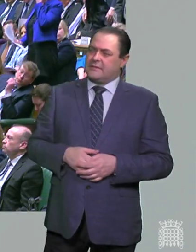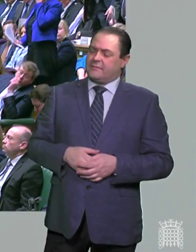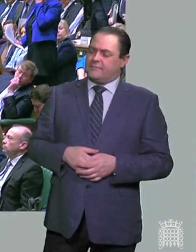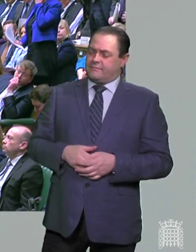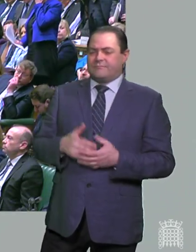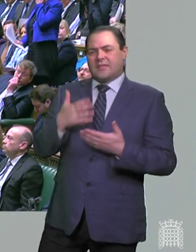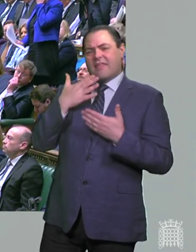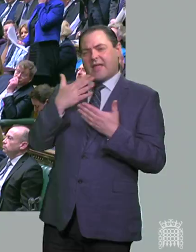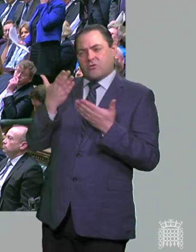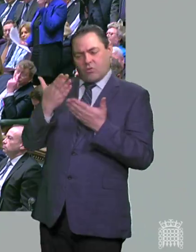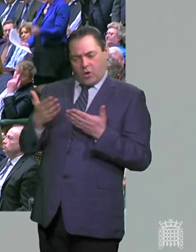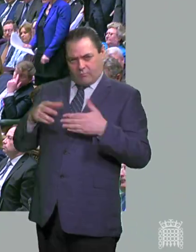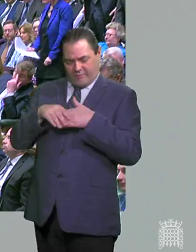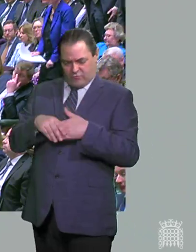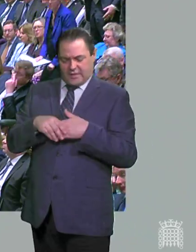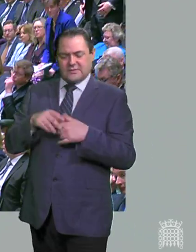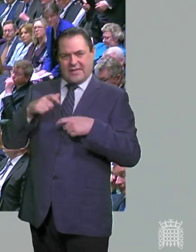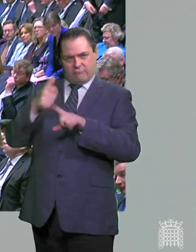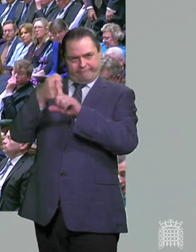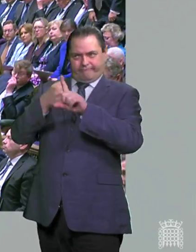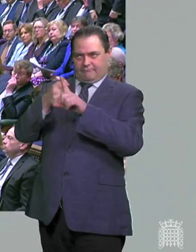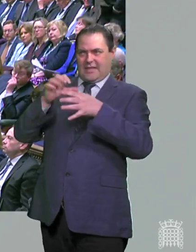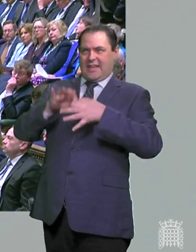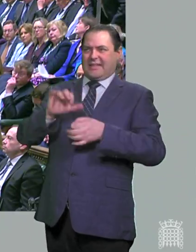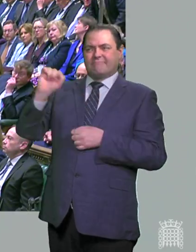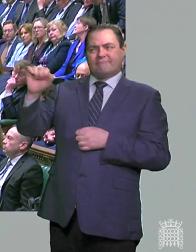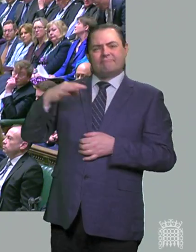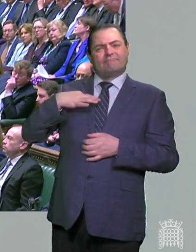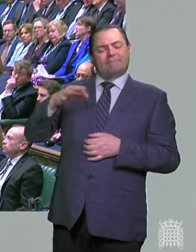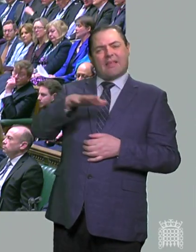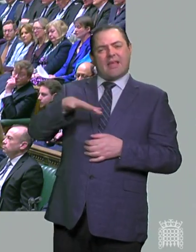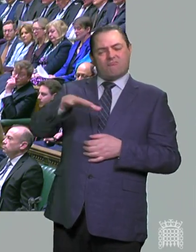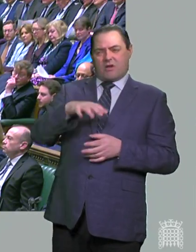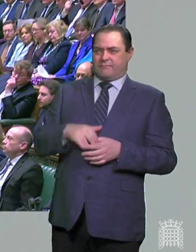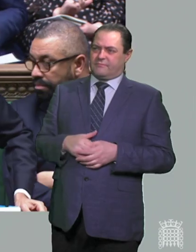I thank my honourable Friend for his continued campaigning on behalf of his constituents.